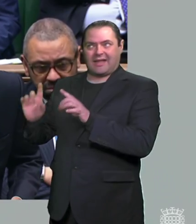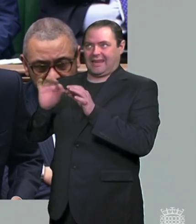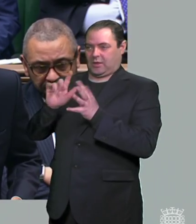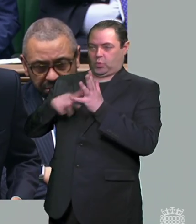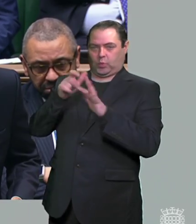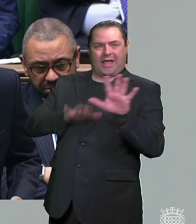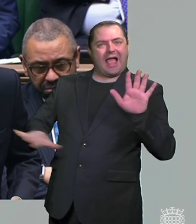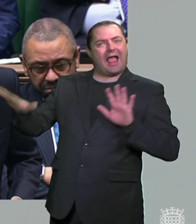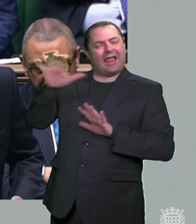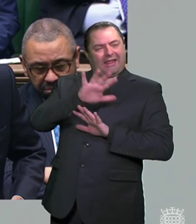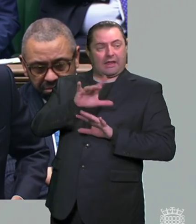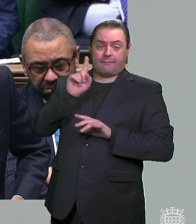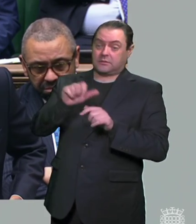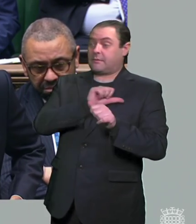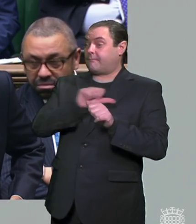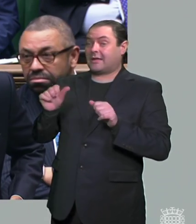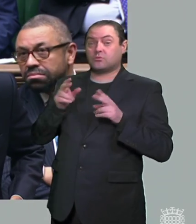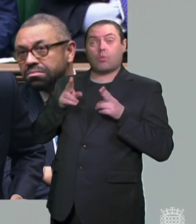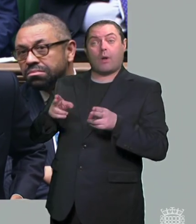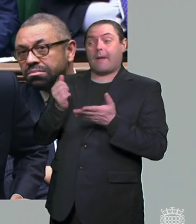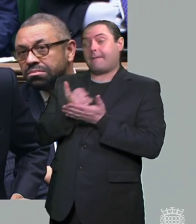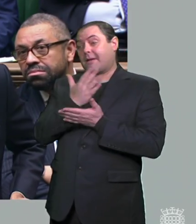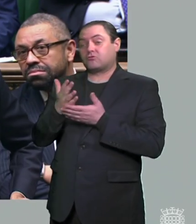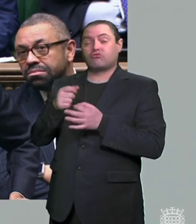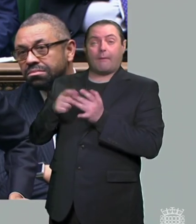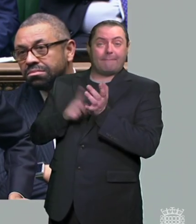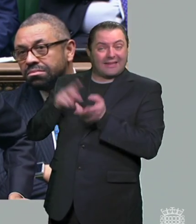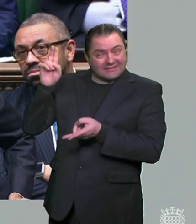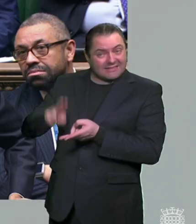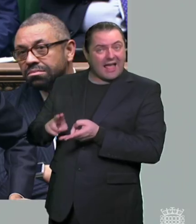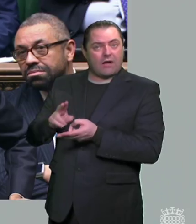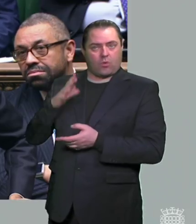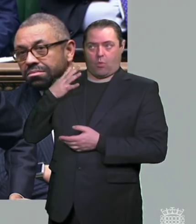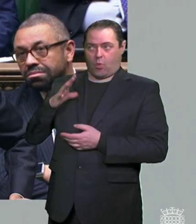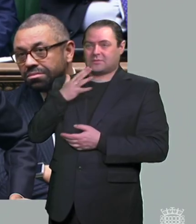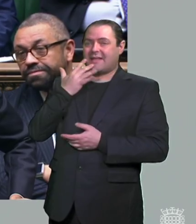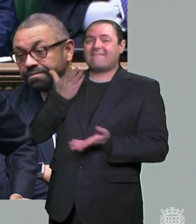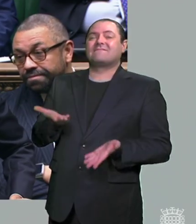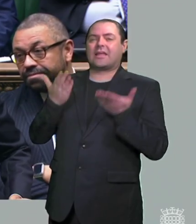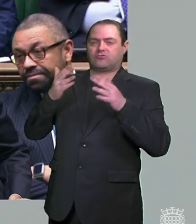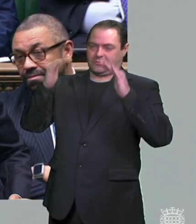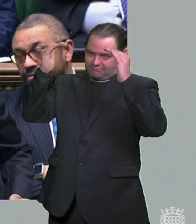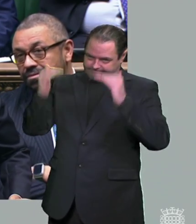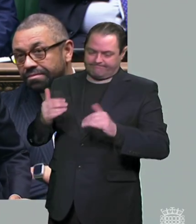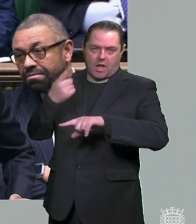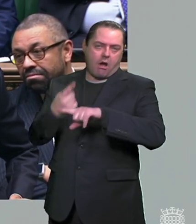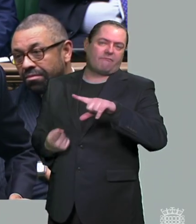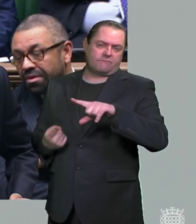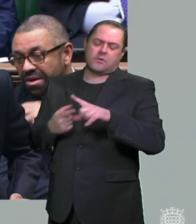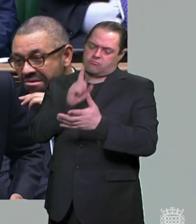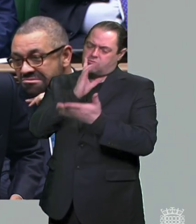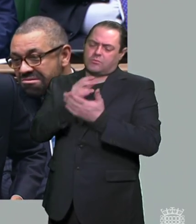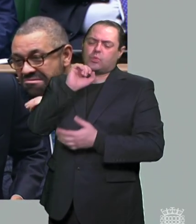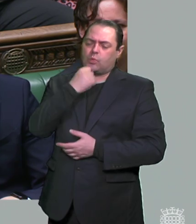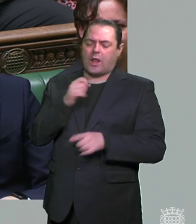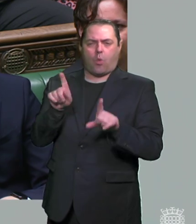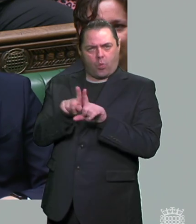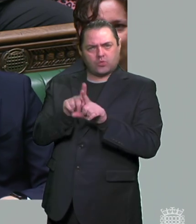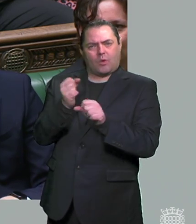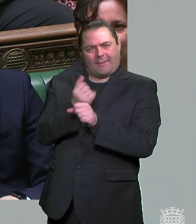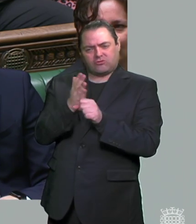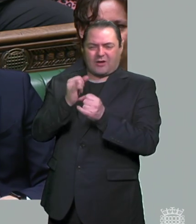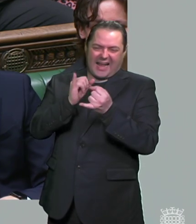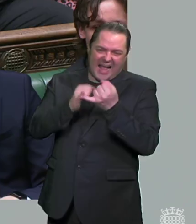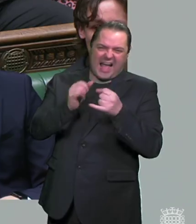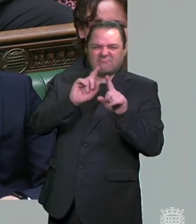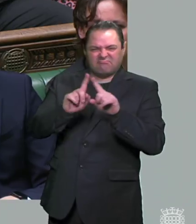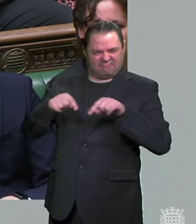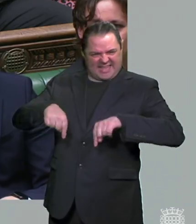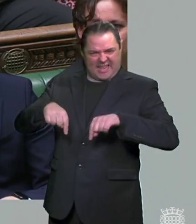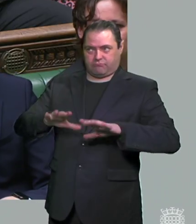But the best way to reduce people’s bills is to halve inflation, as we have promised to do, and to produce more home-grown energy here in the United Kingdom.